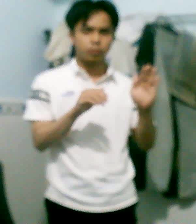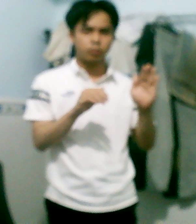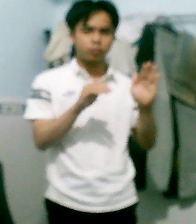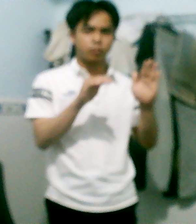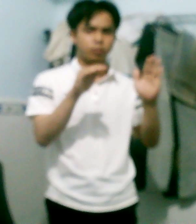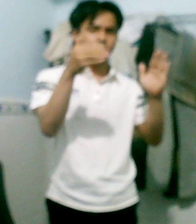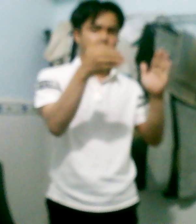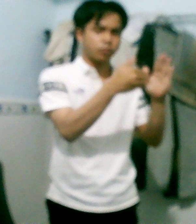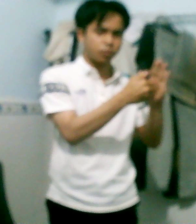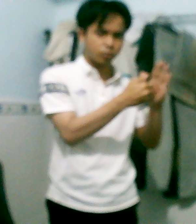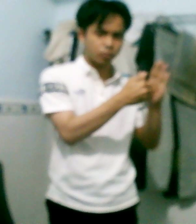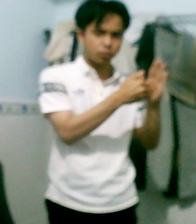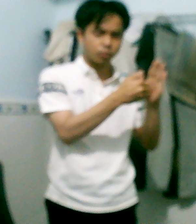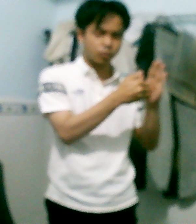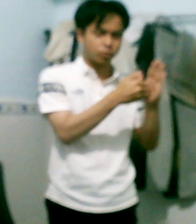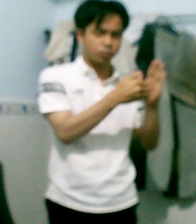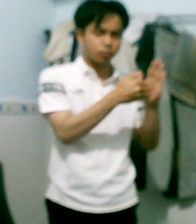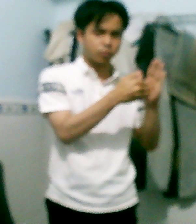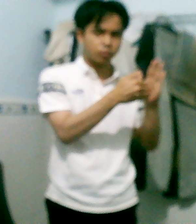gioi thieu